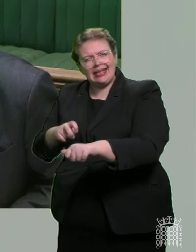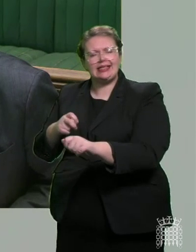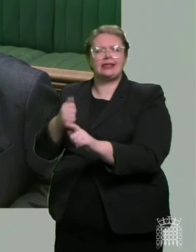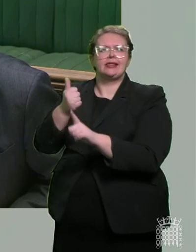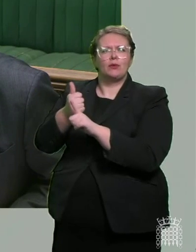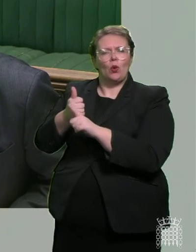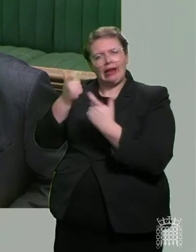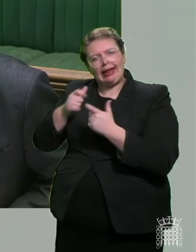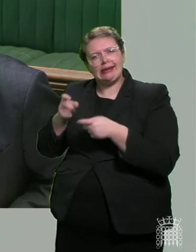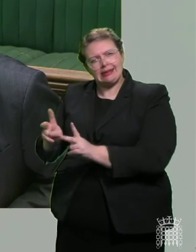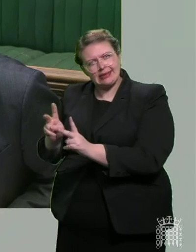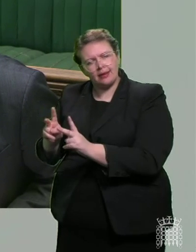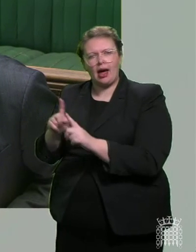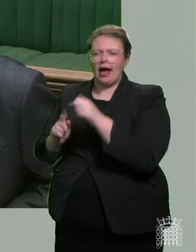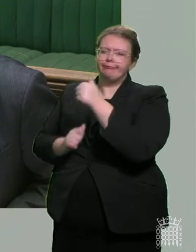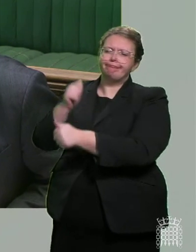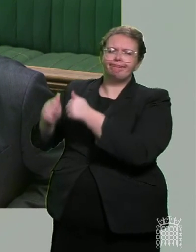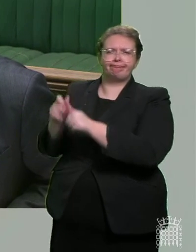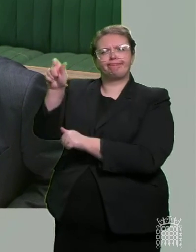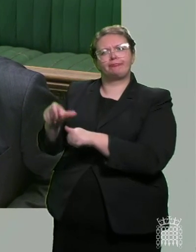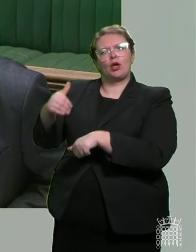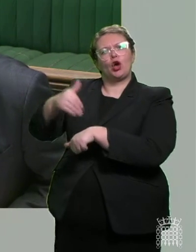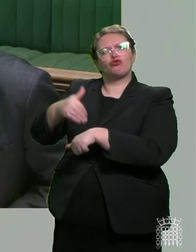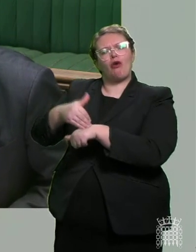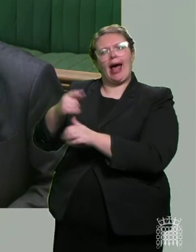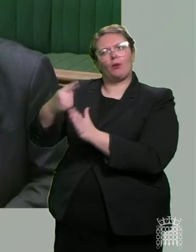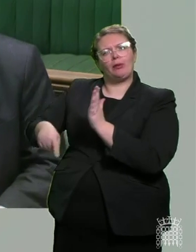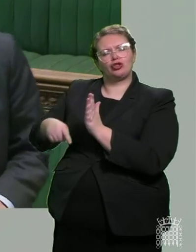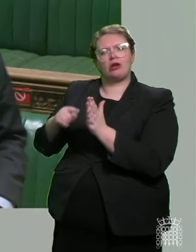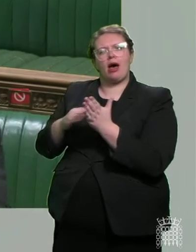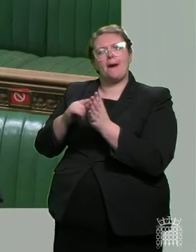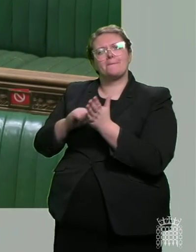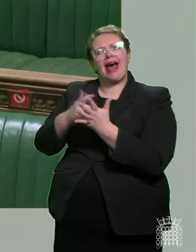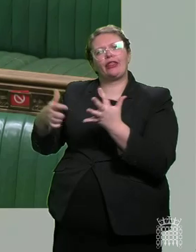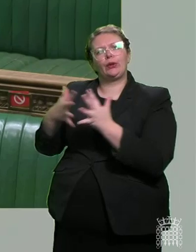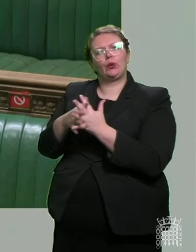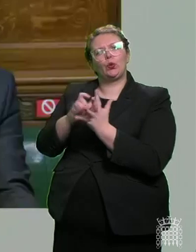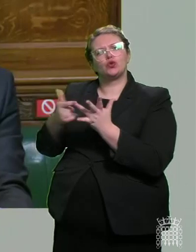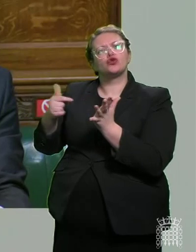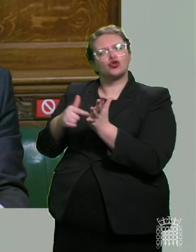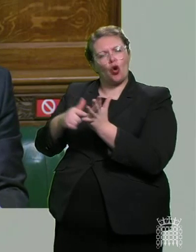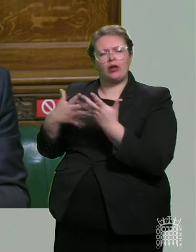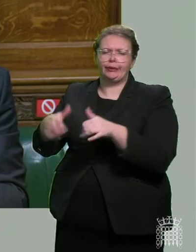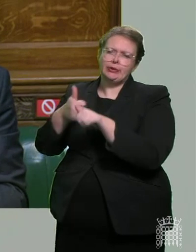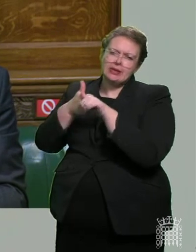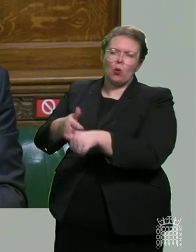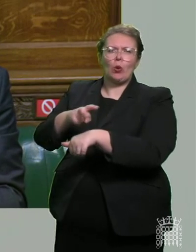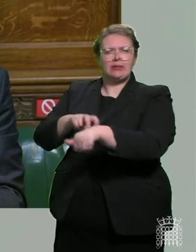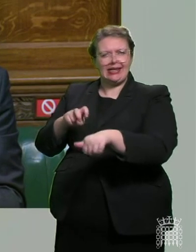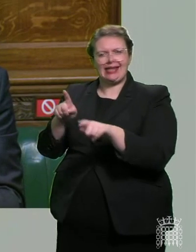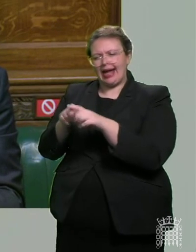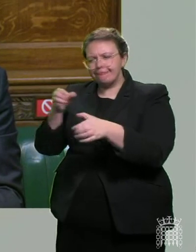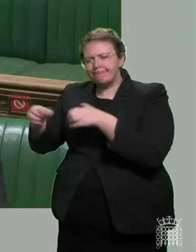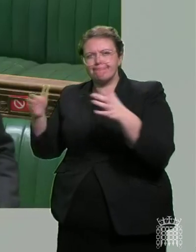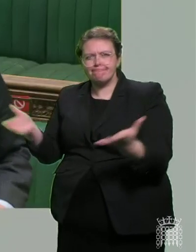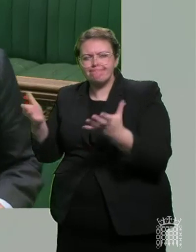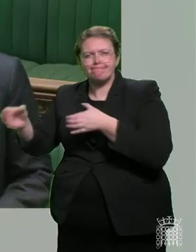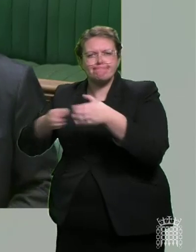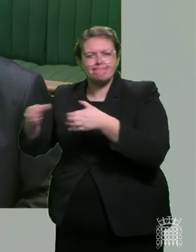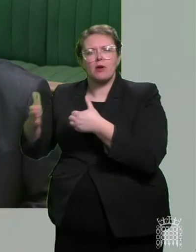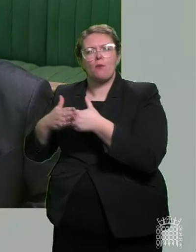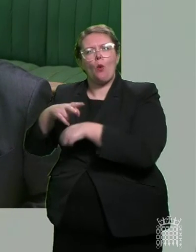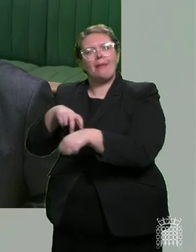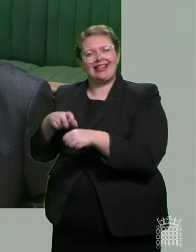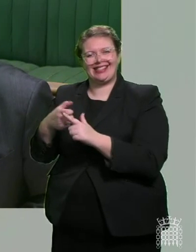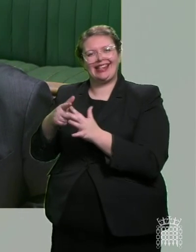I also congratulate the PCC, Matthew Scott, on what he is doing to back the police and to recruit more police in Kent.